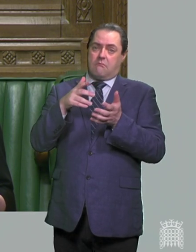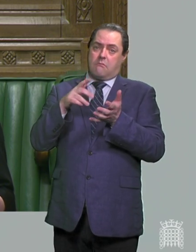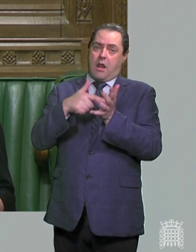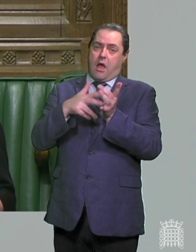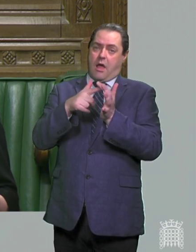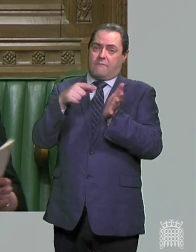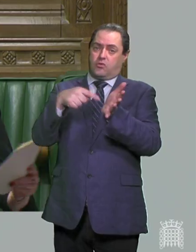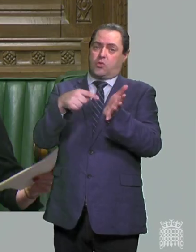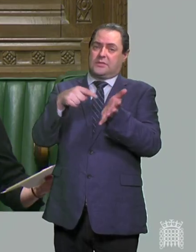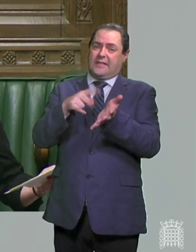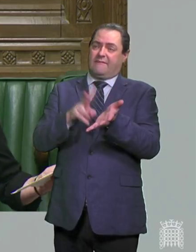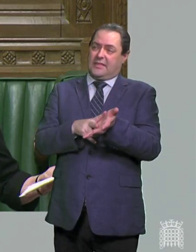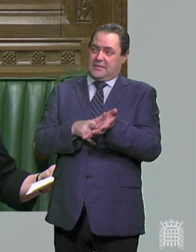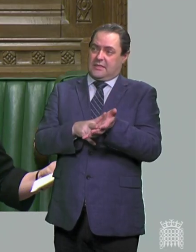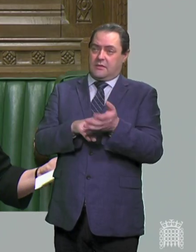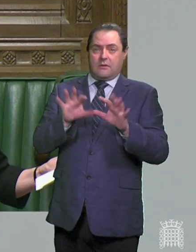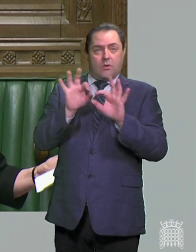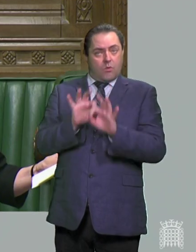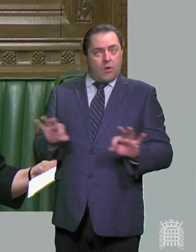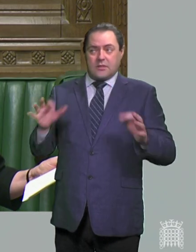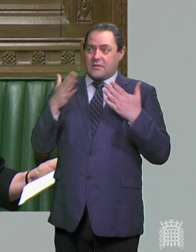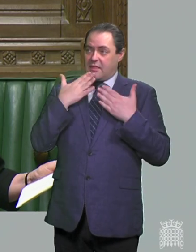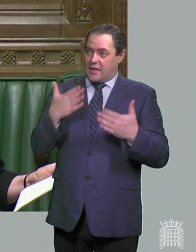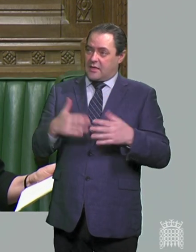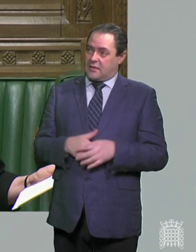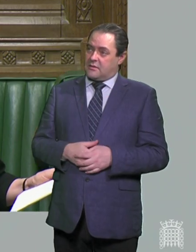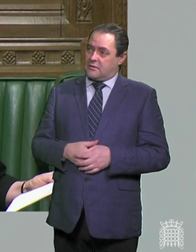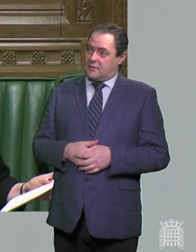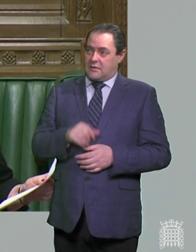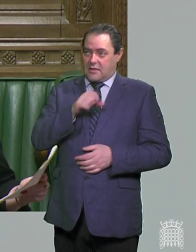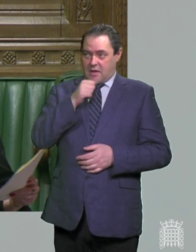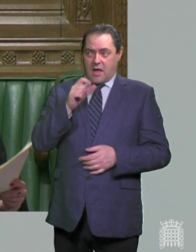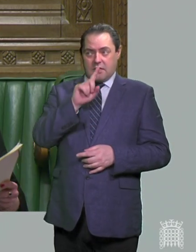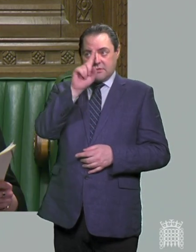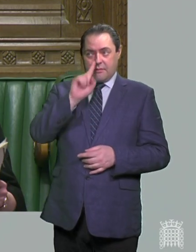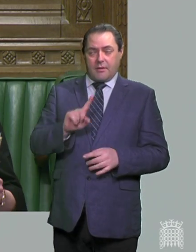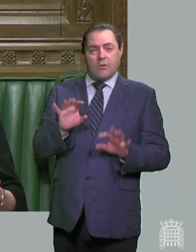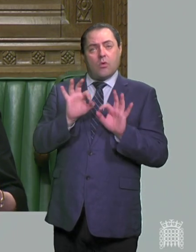That is very kind of Members to say, “Shh”, and to be a little bit quiet.